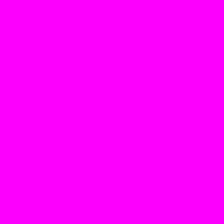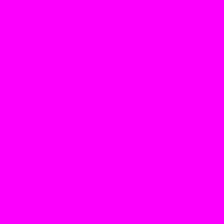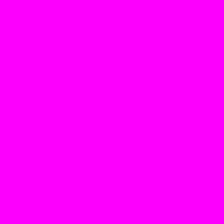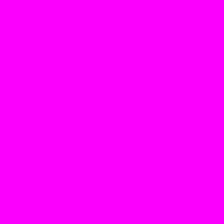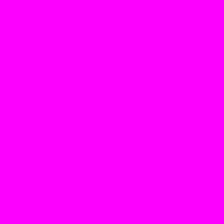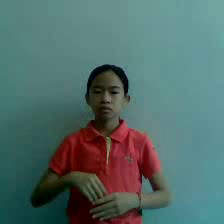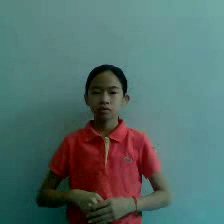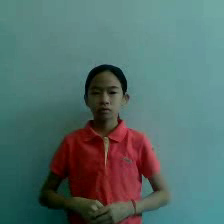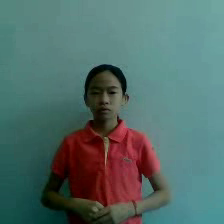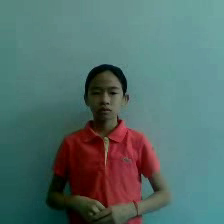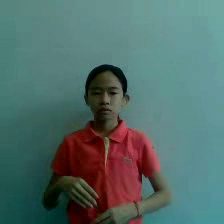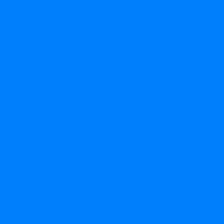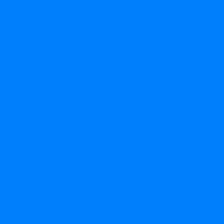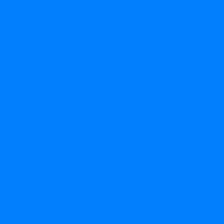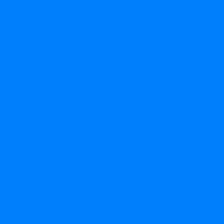Tối